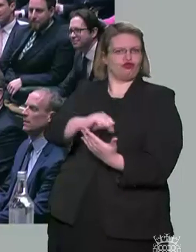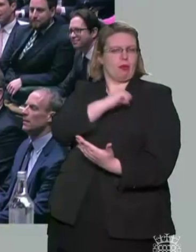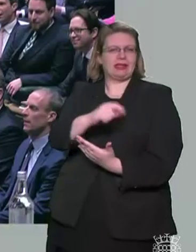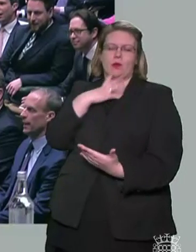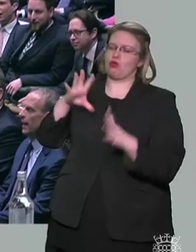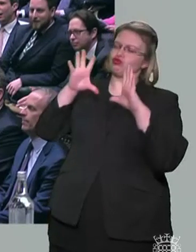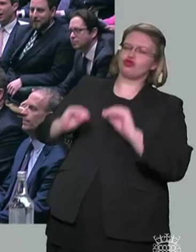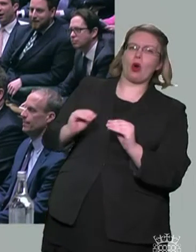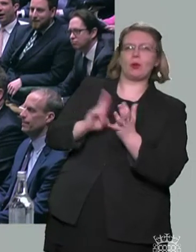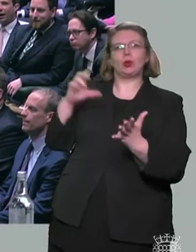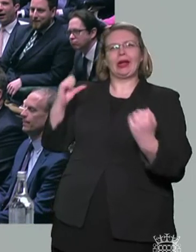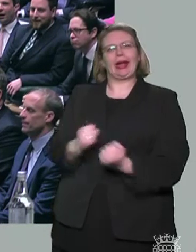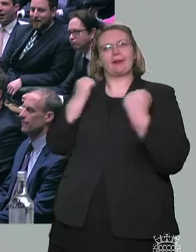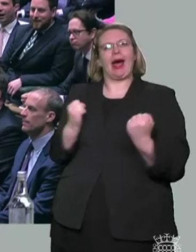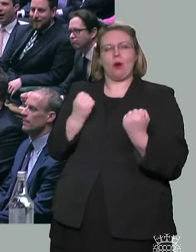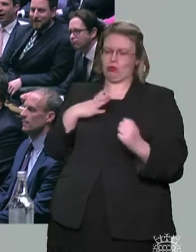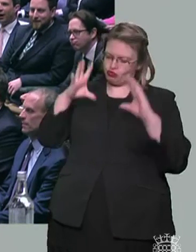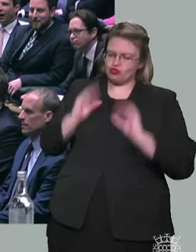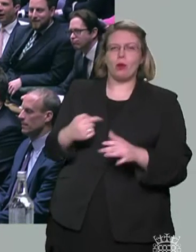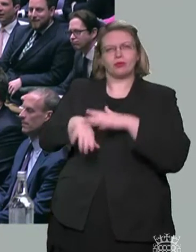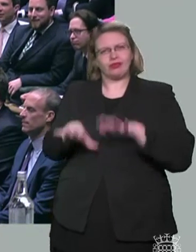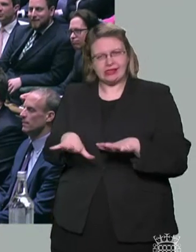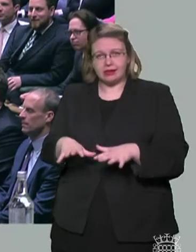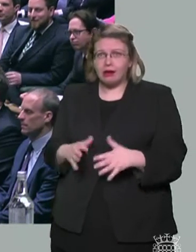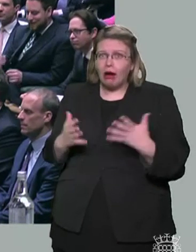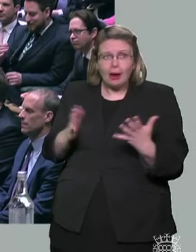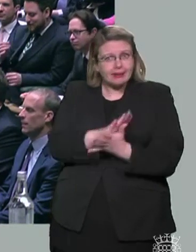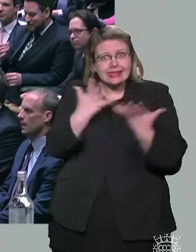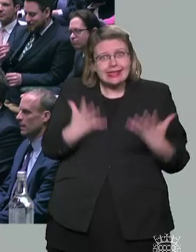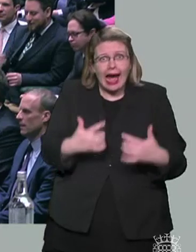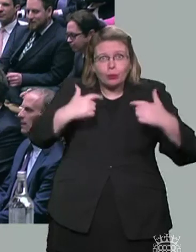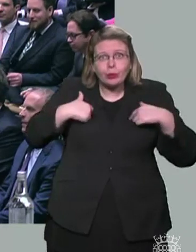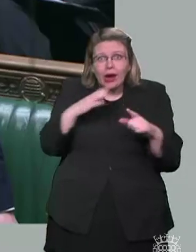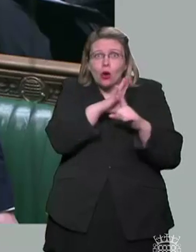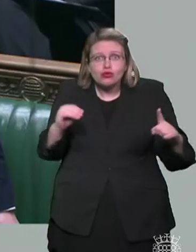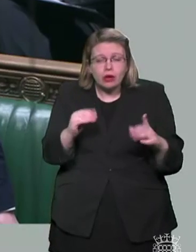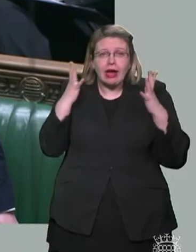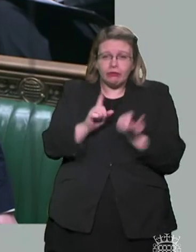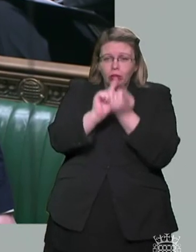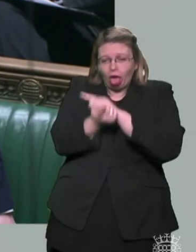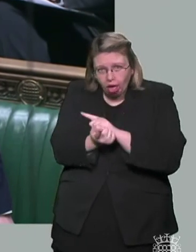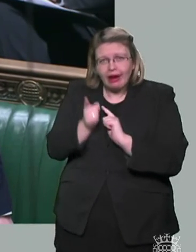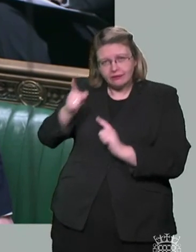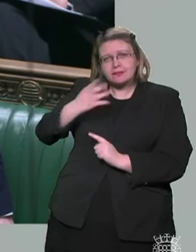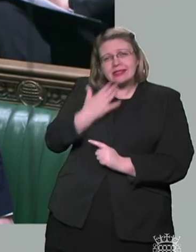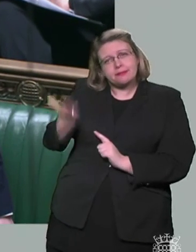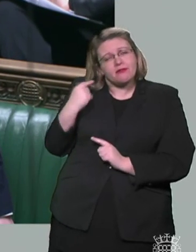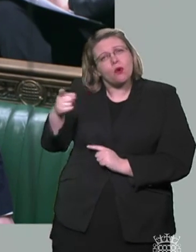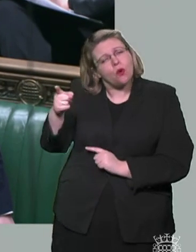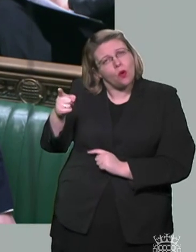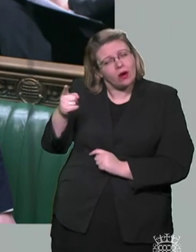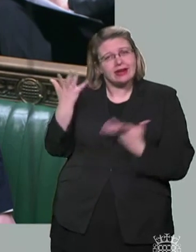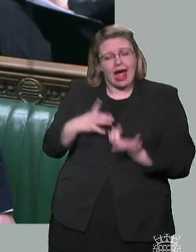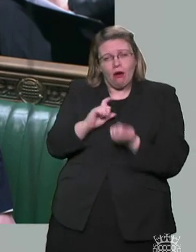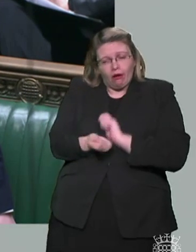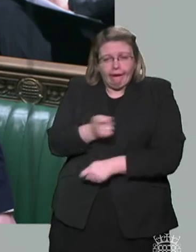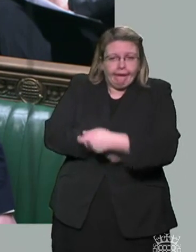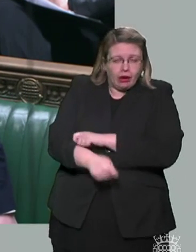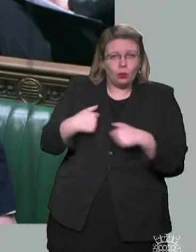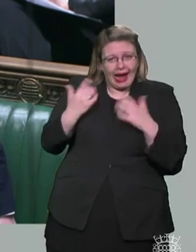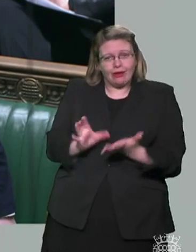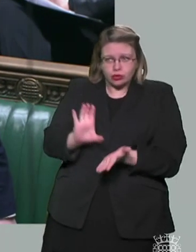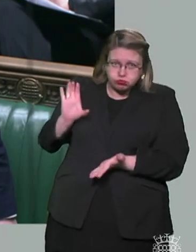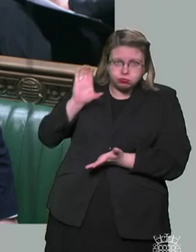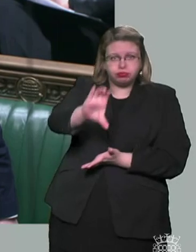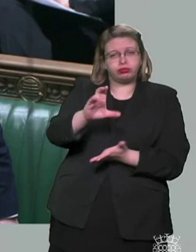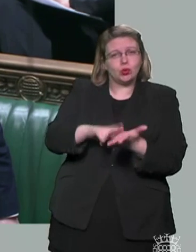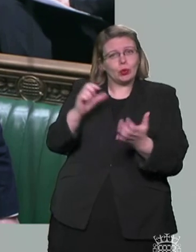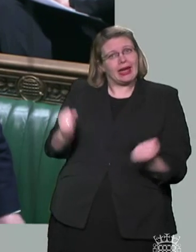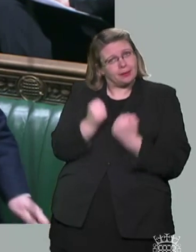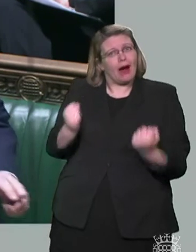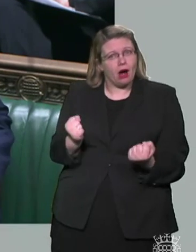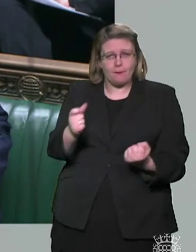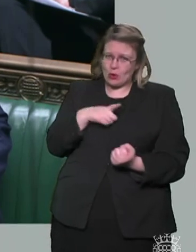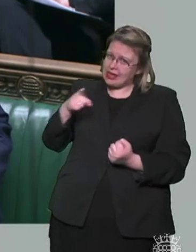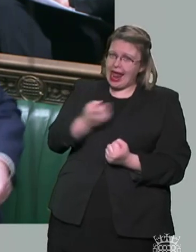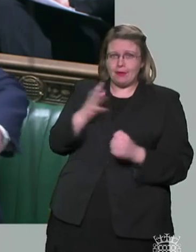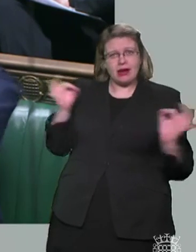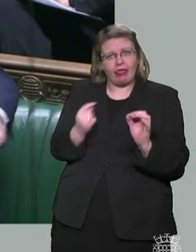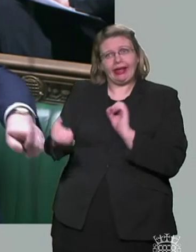We are now having to make good the historic mistakes of the Labour party by investing in our long-term energy supply.